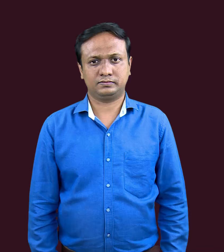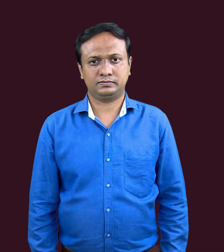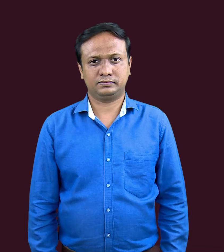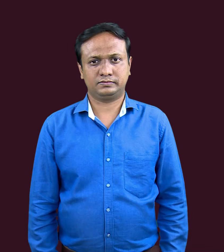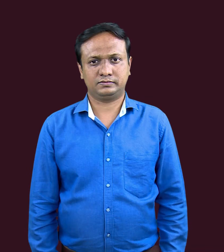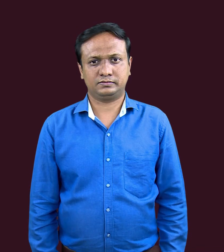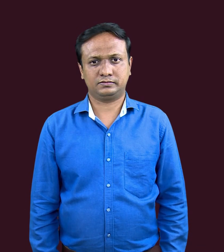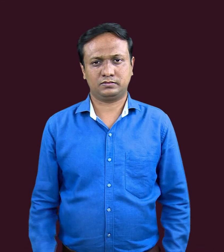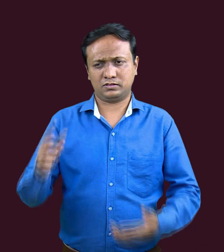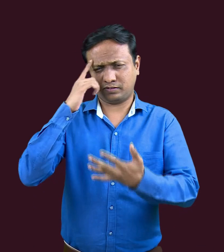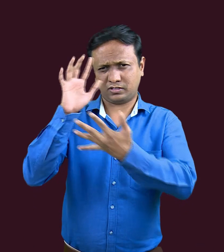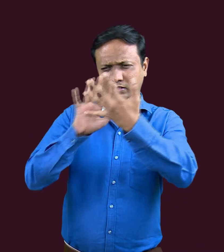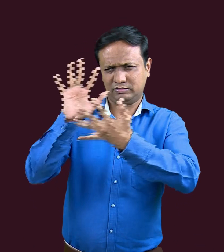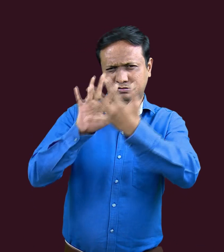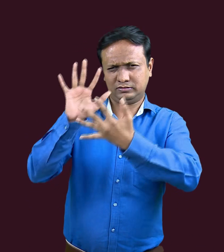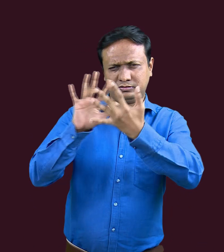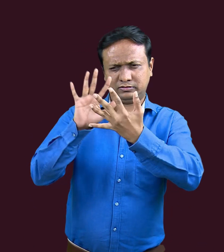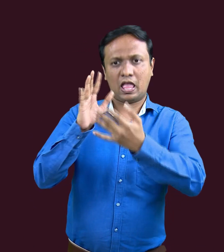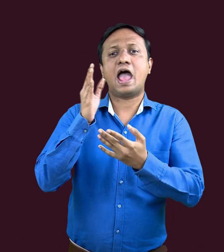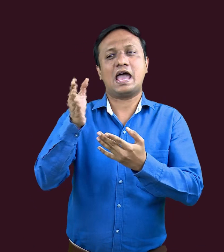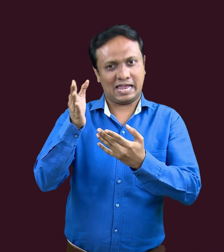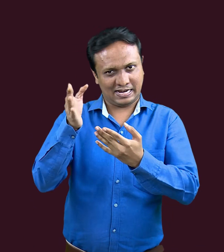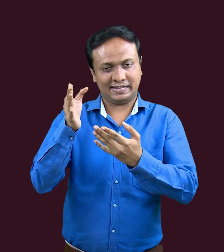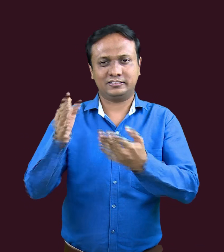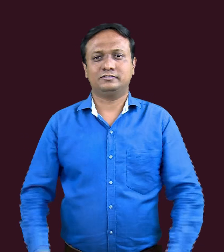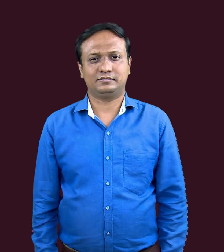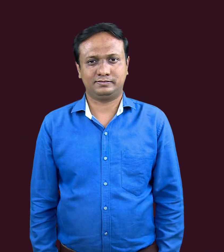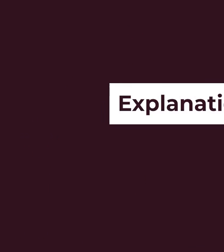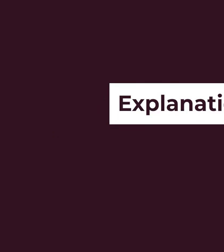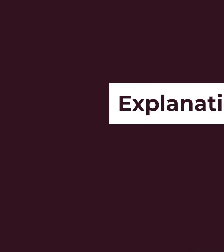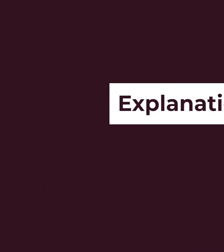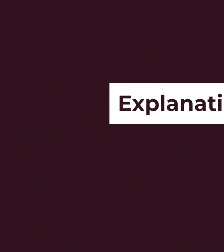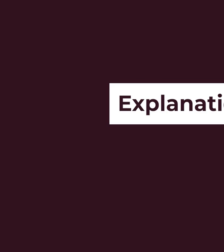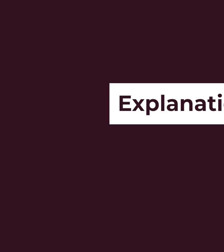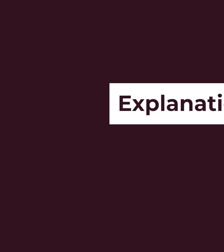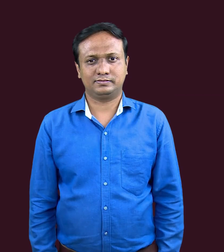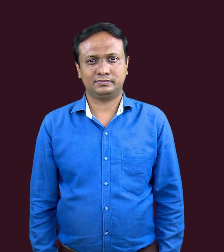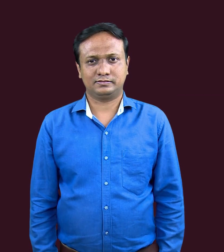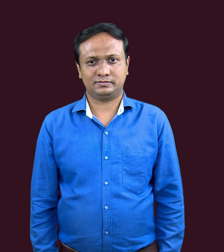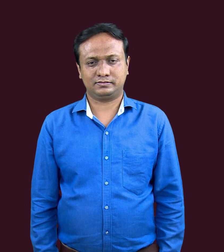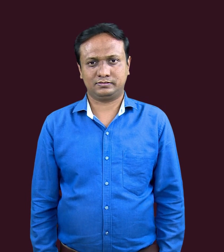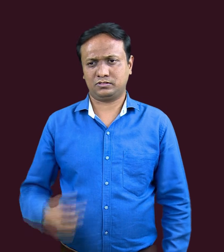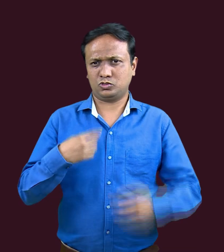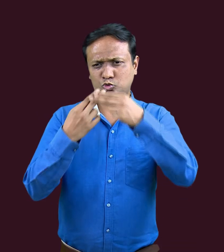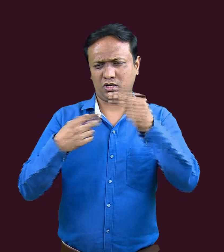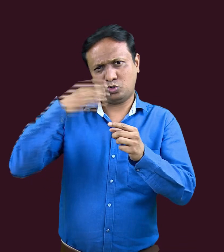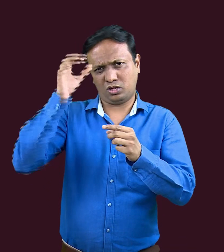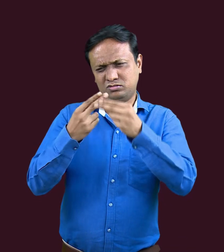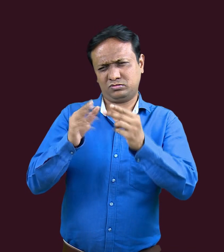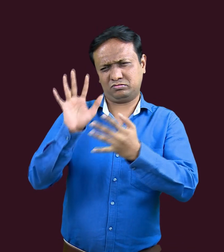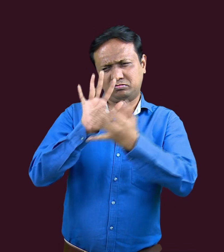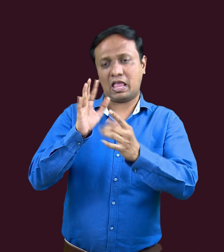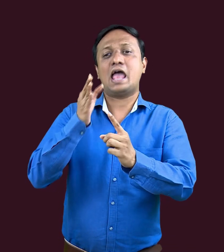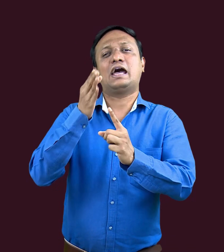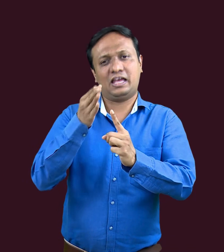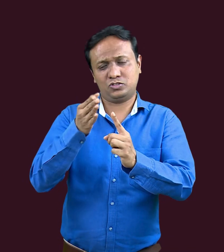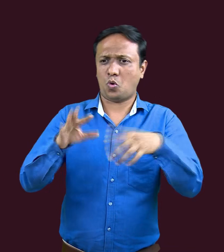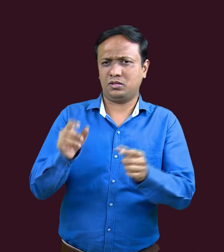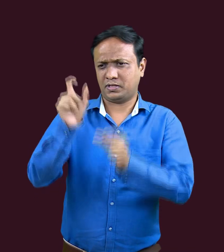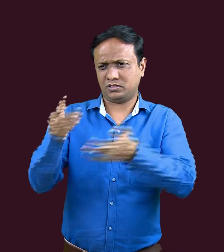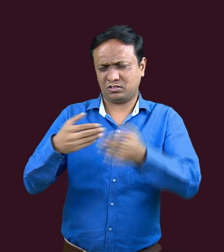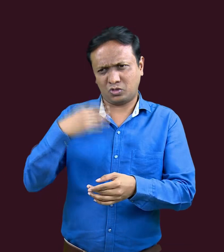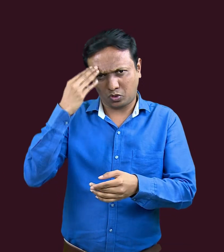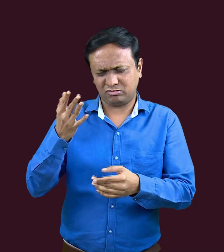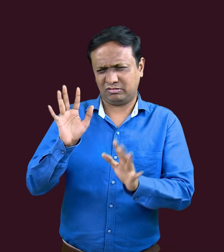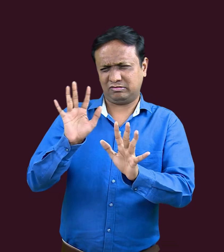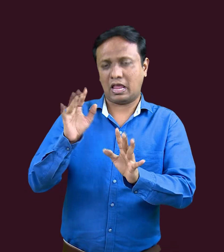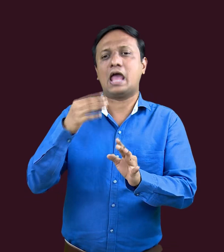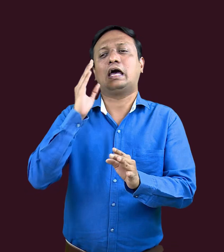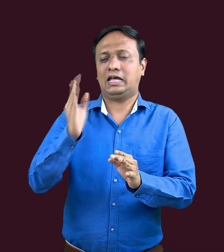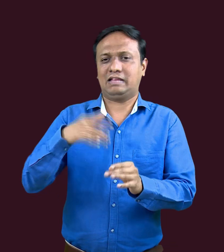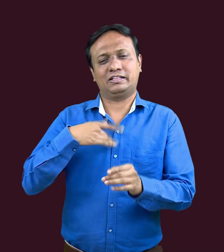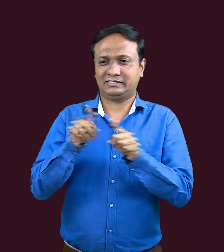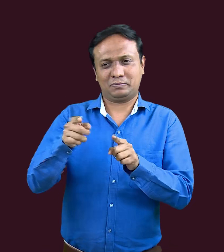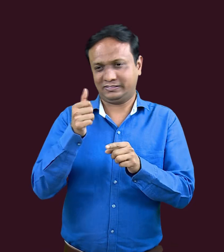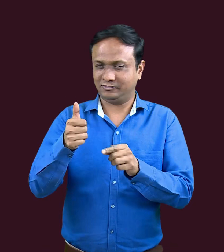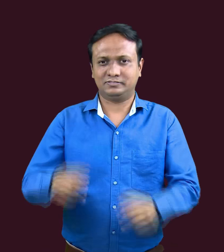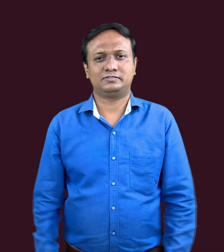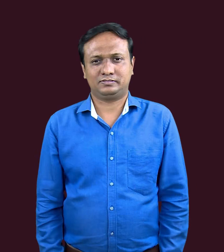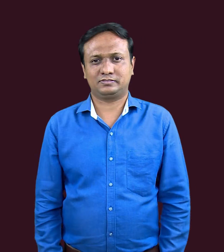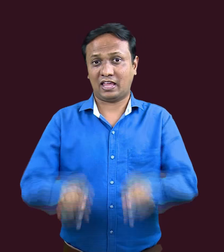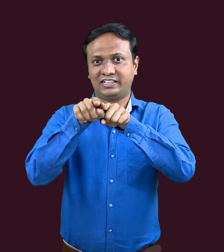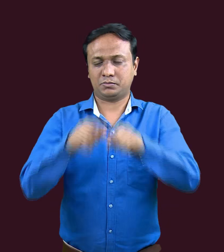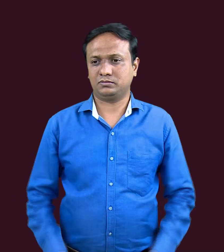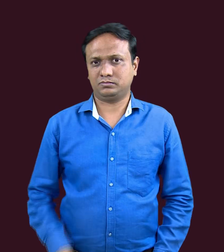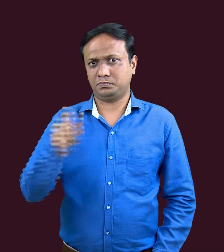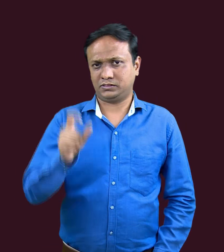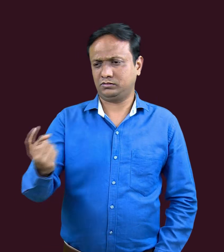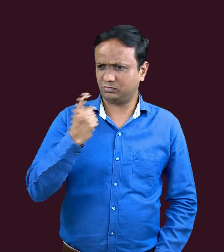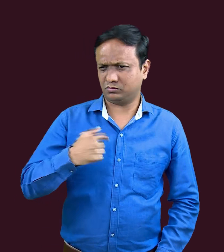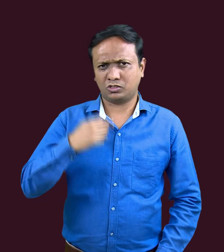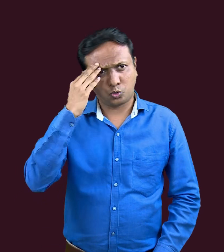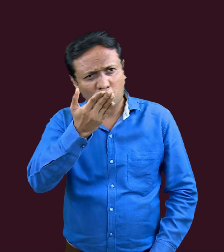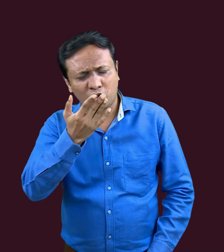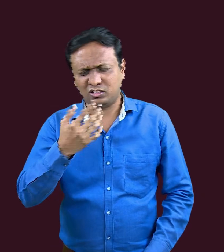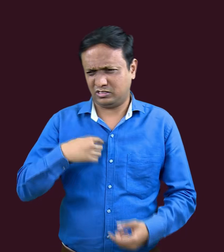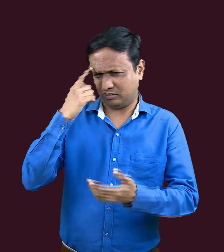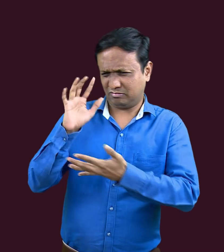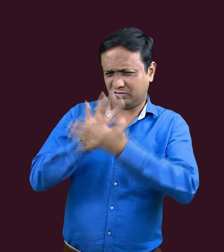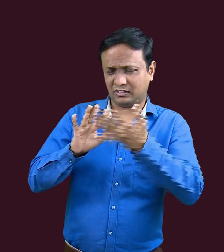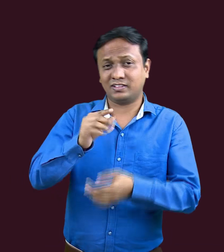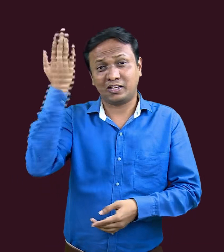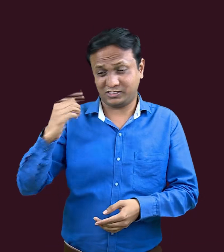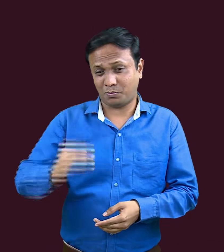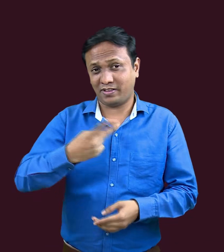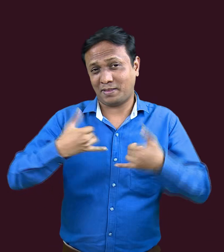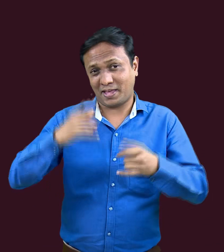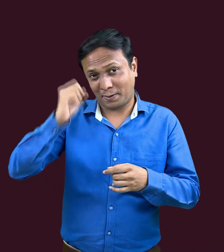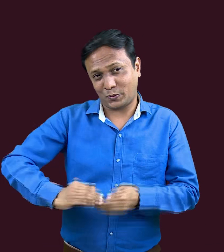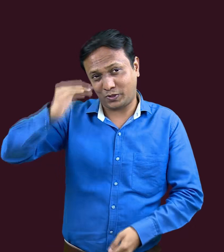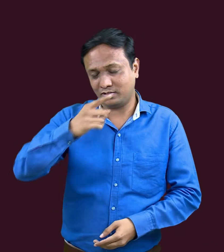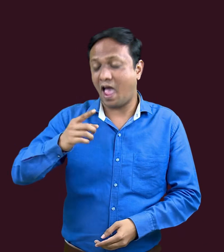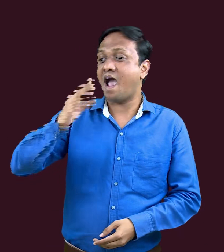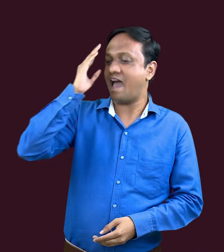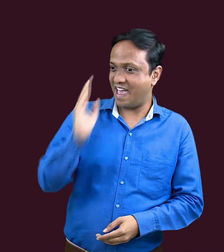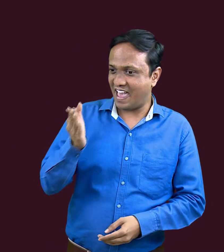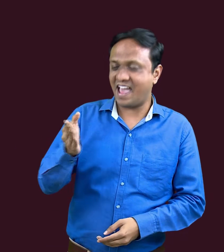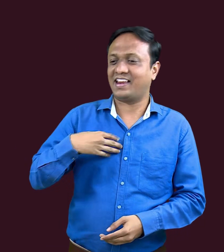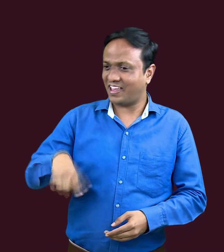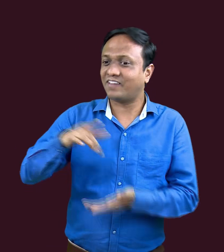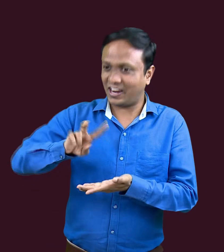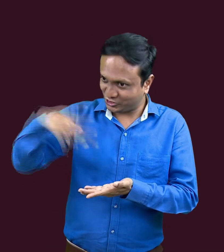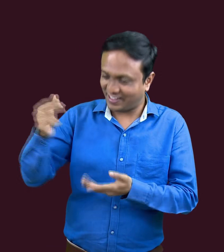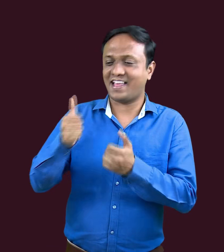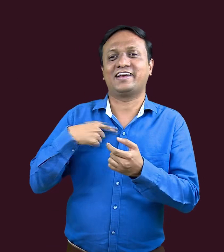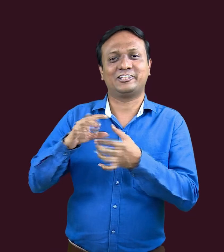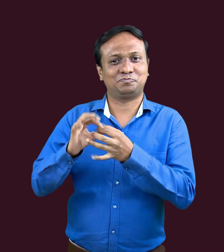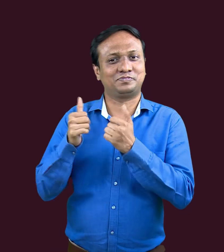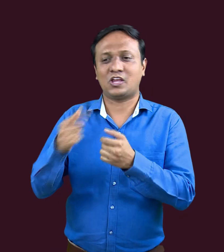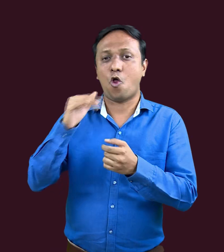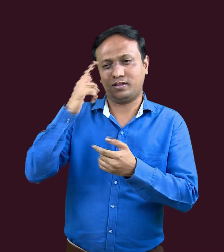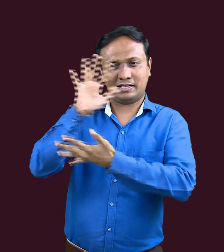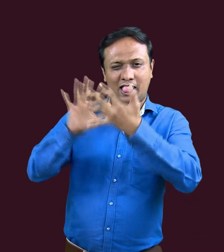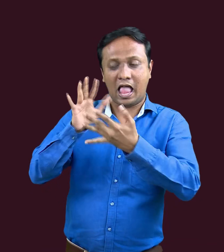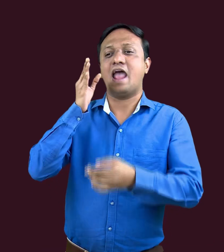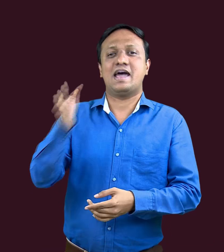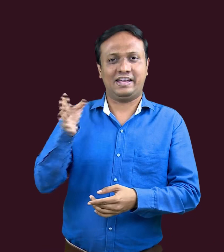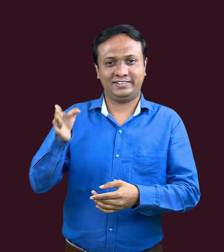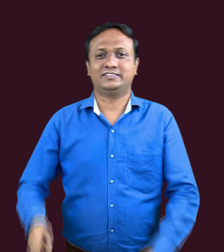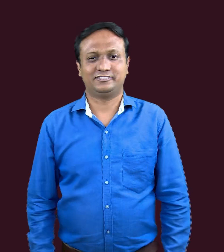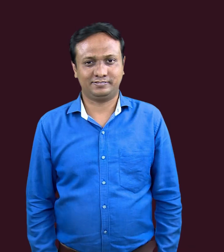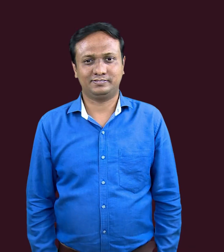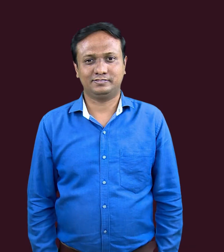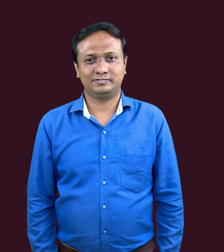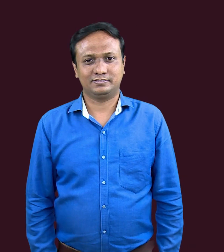Familiar